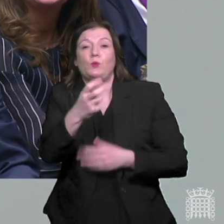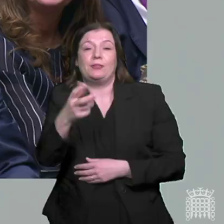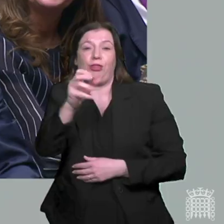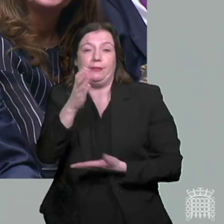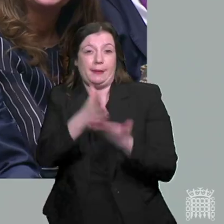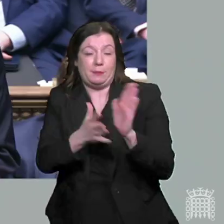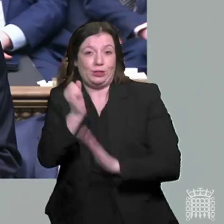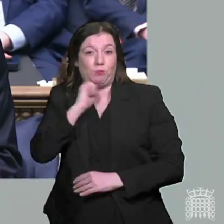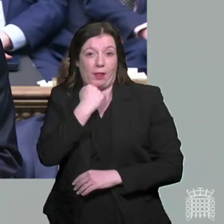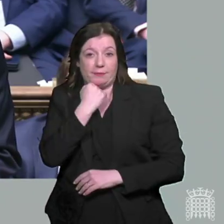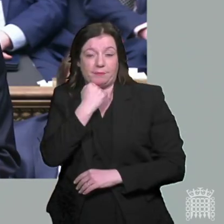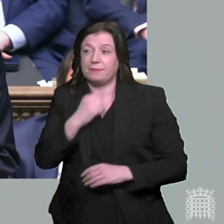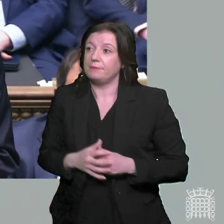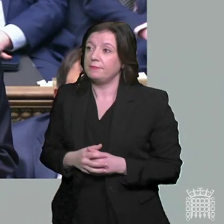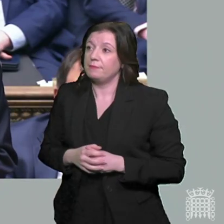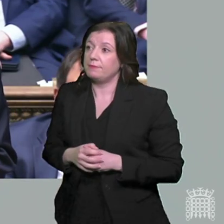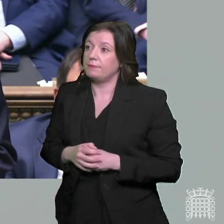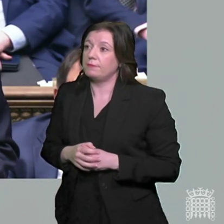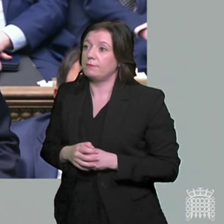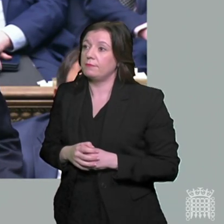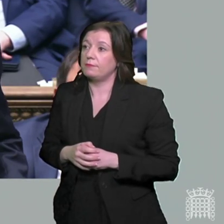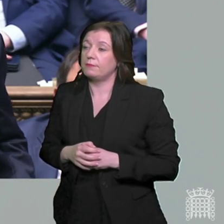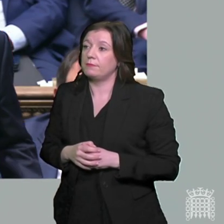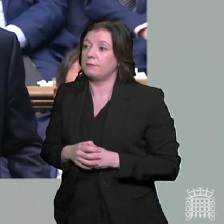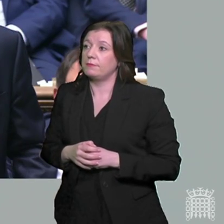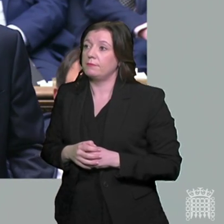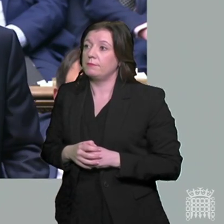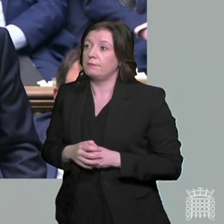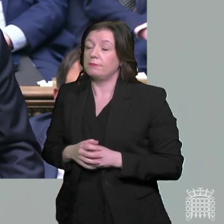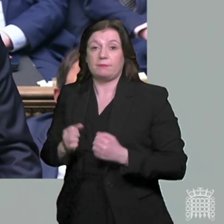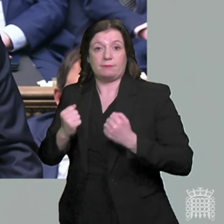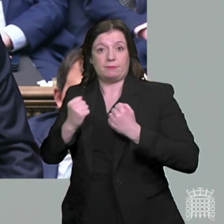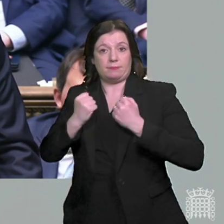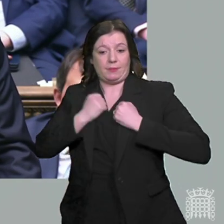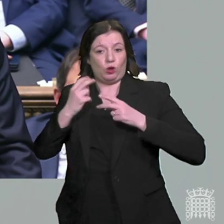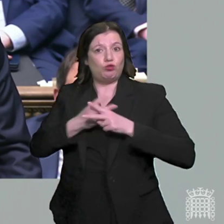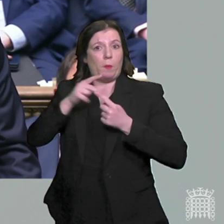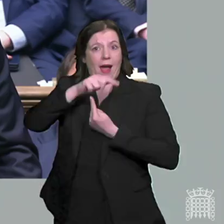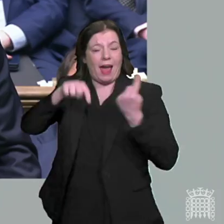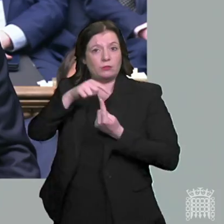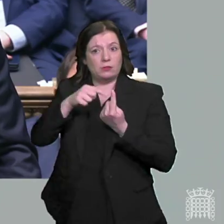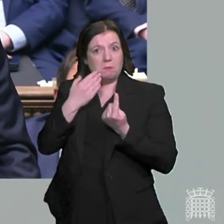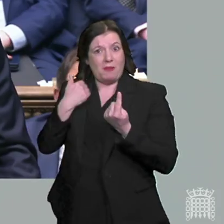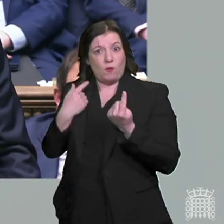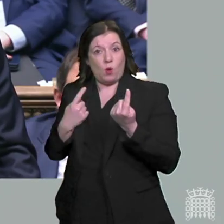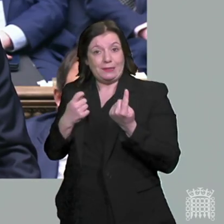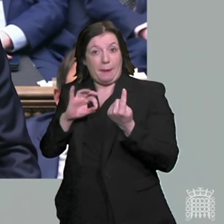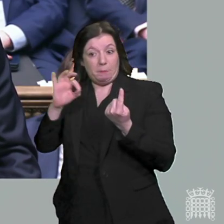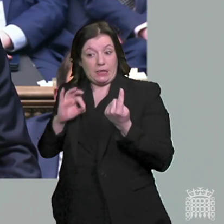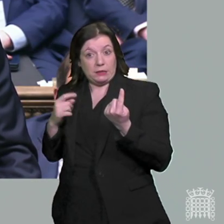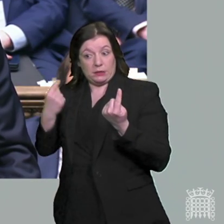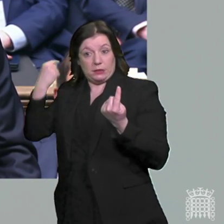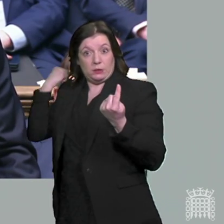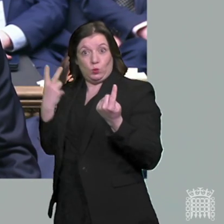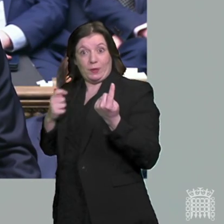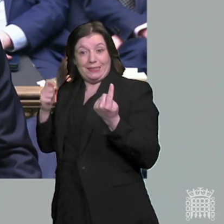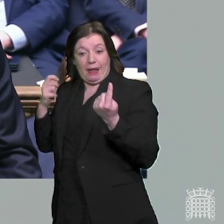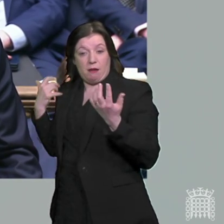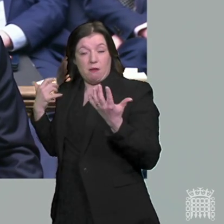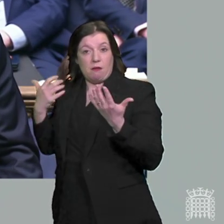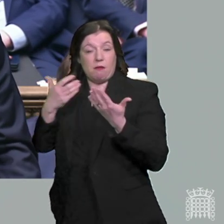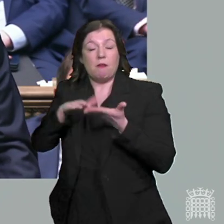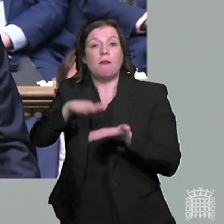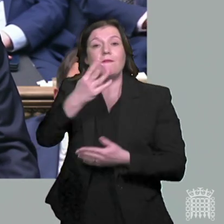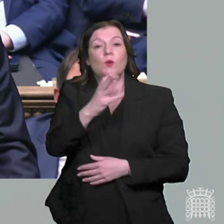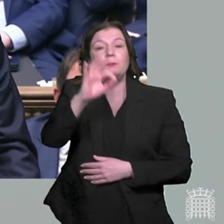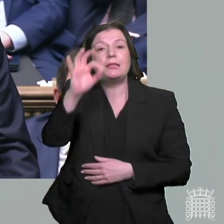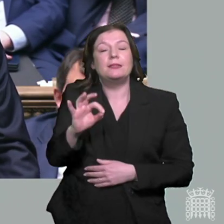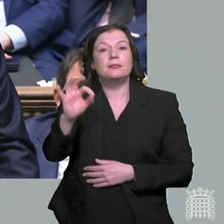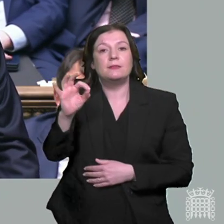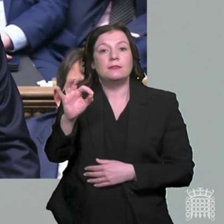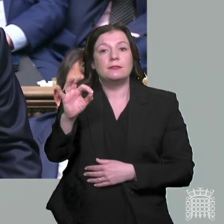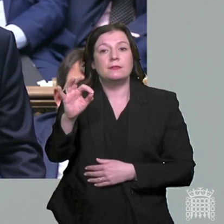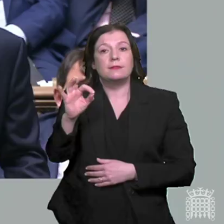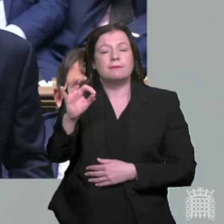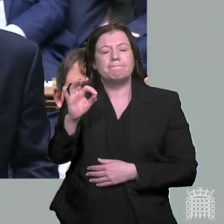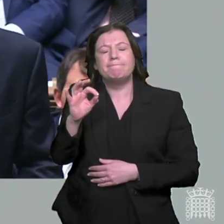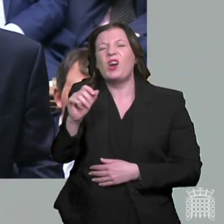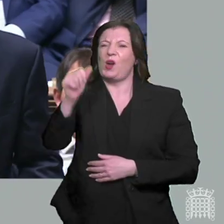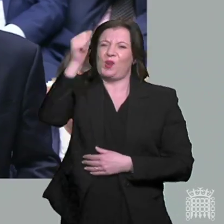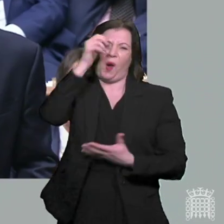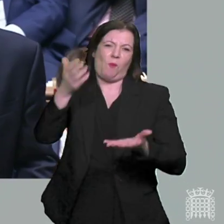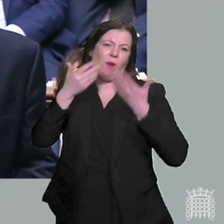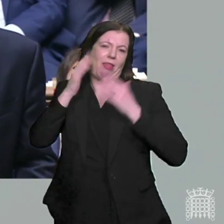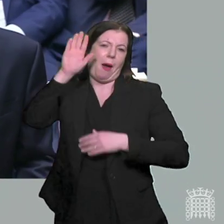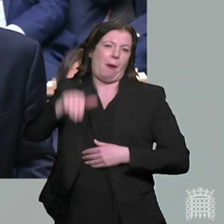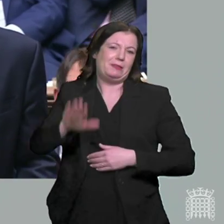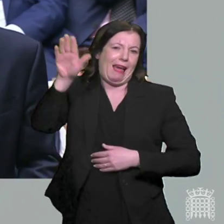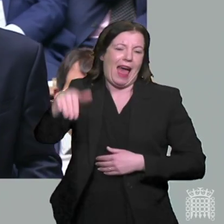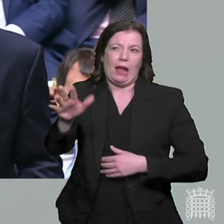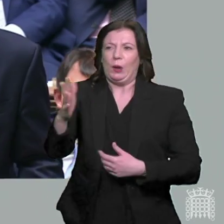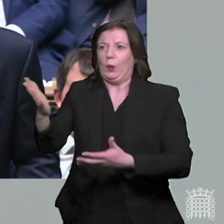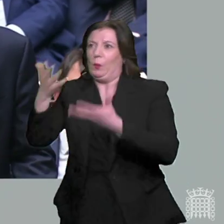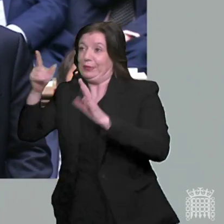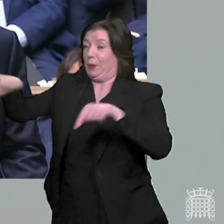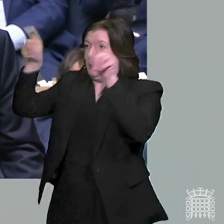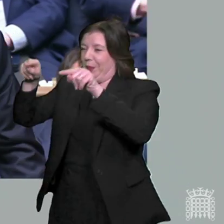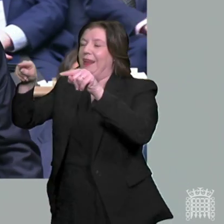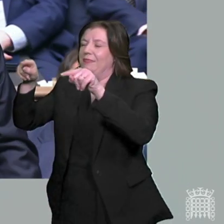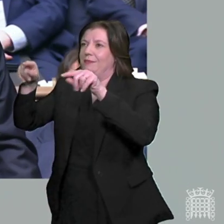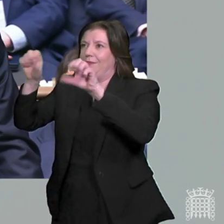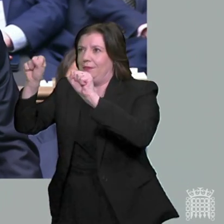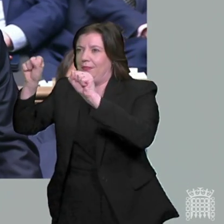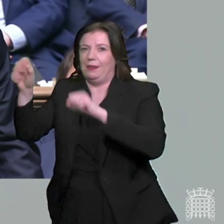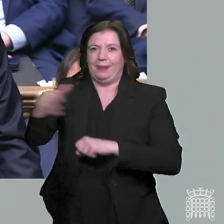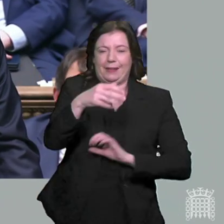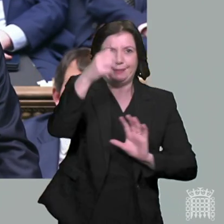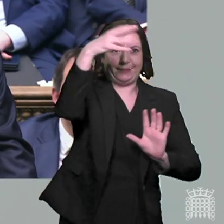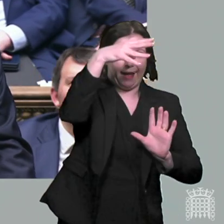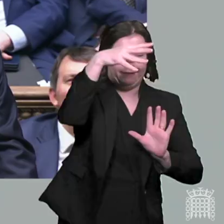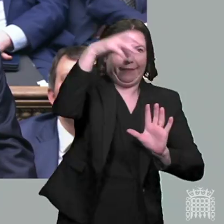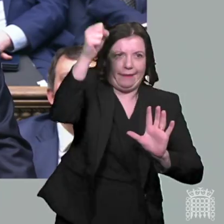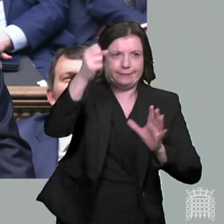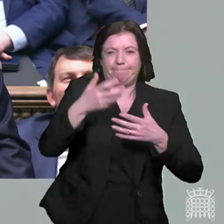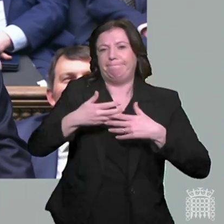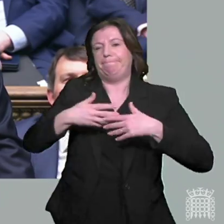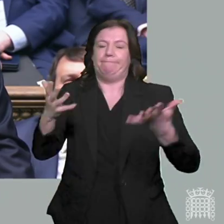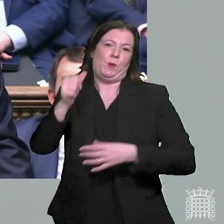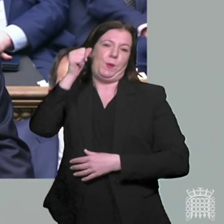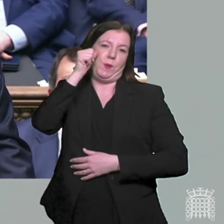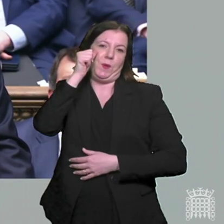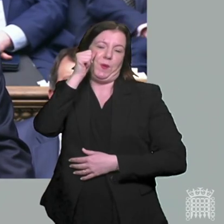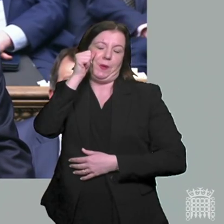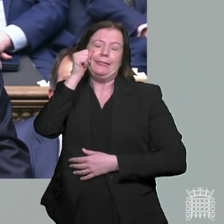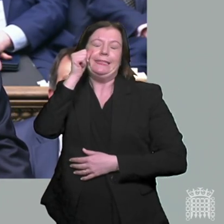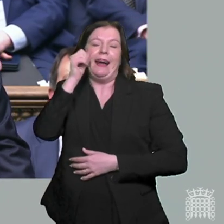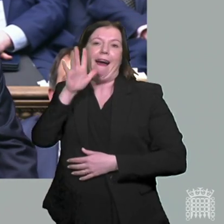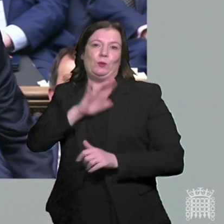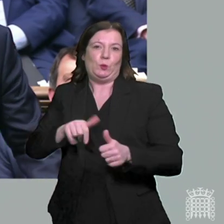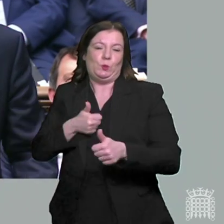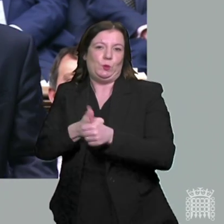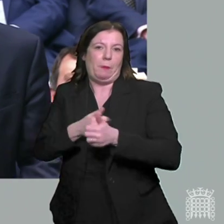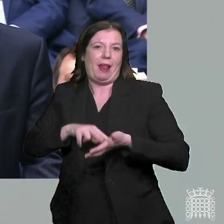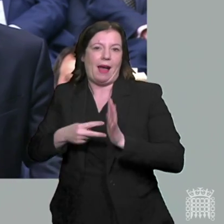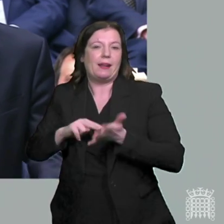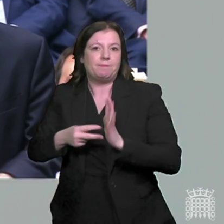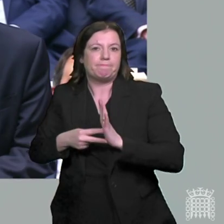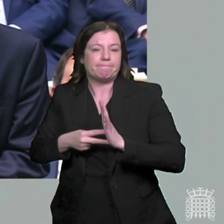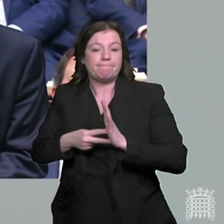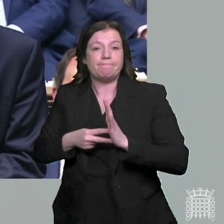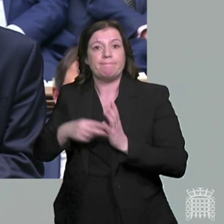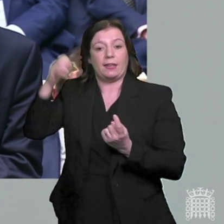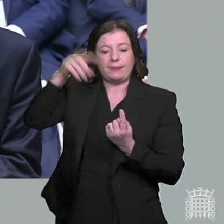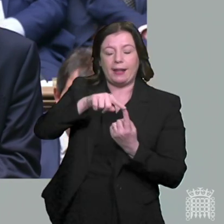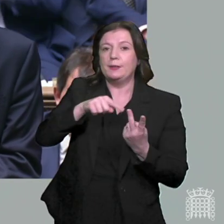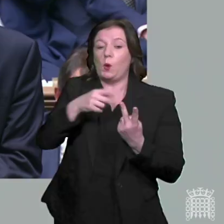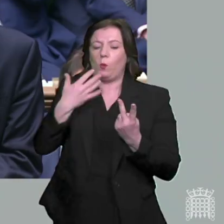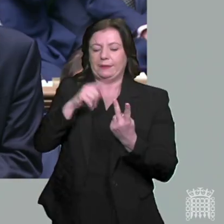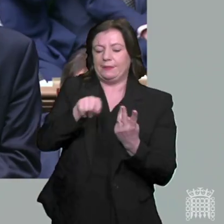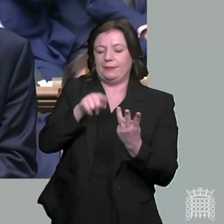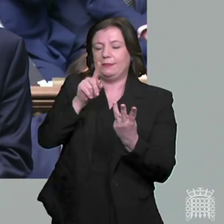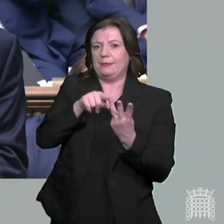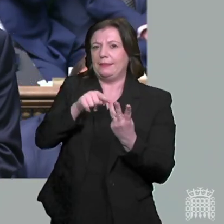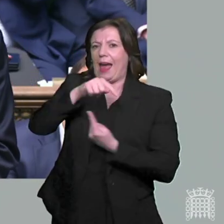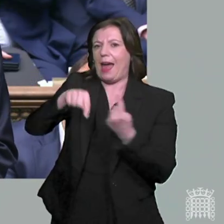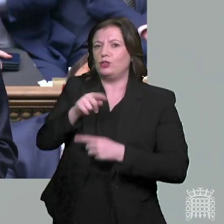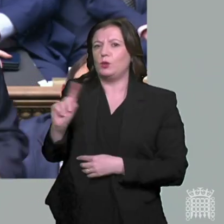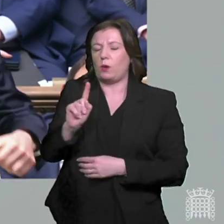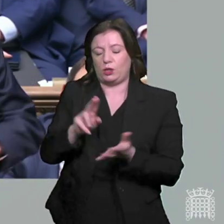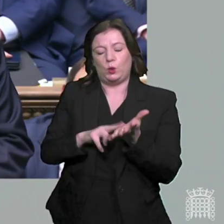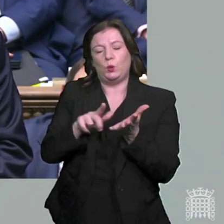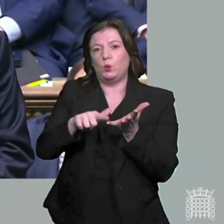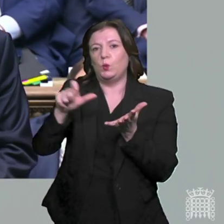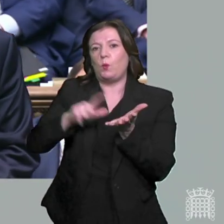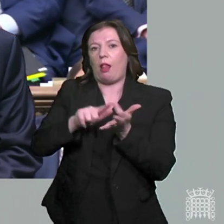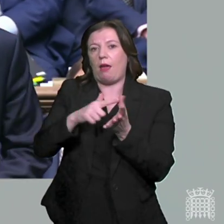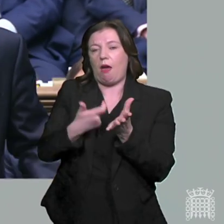We have increased the proportion of electricity generated from renewables from under 10% when we came into office to nearly 40%, but because the wind does not always blow and the sun does not always shine—even under the Conservatives—we will need another critical source of cheap and reliable energy, and that is nuclear.